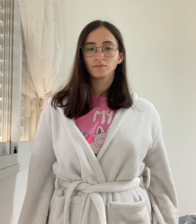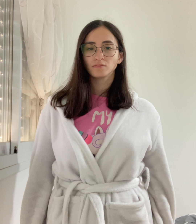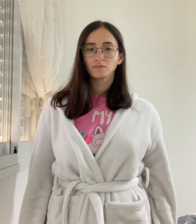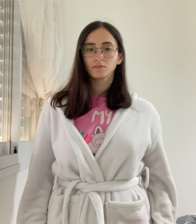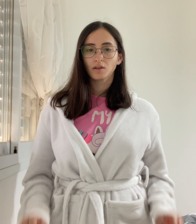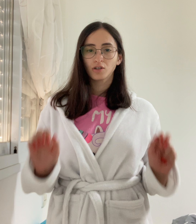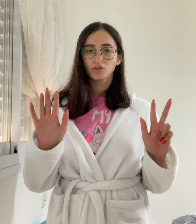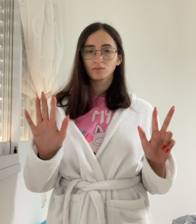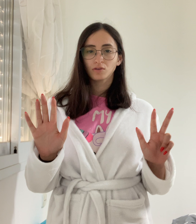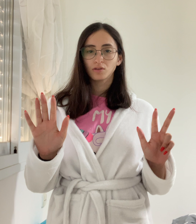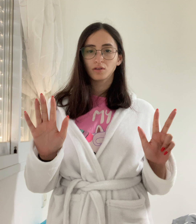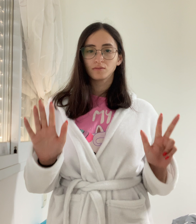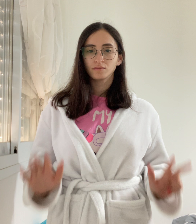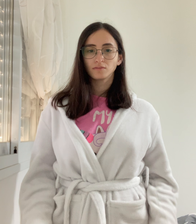שמונה